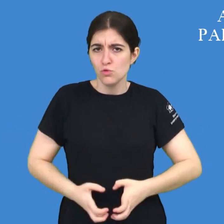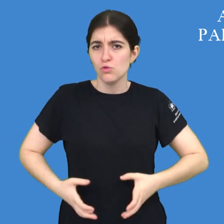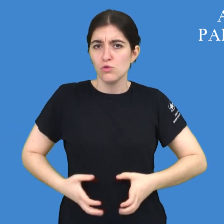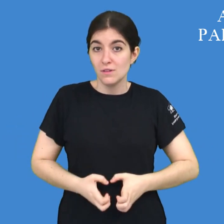incrementar